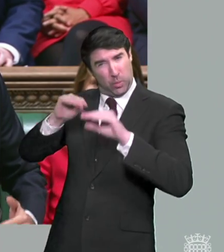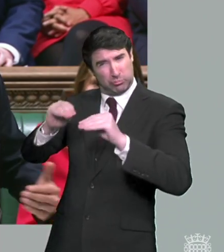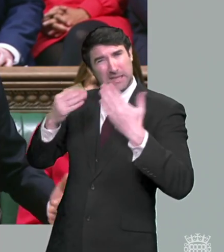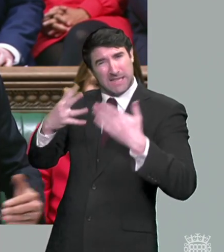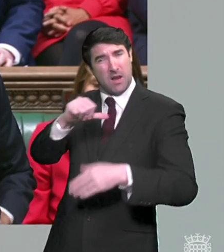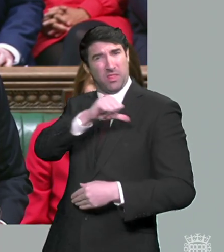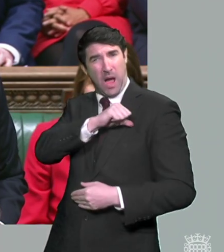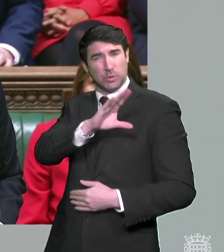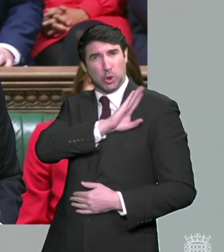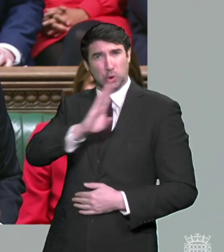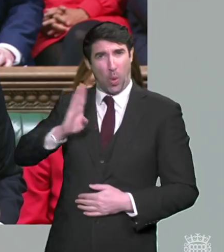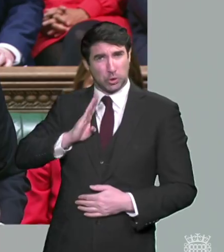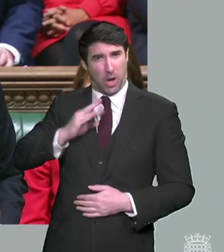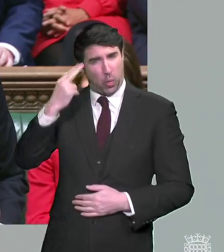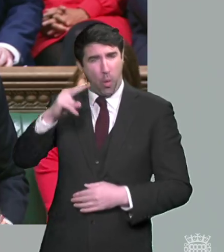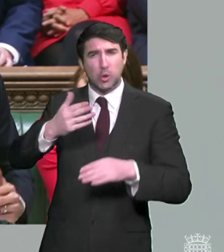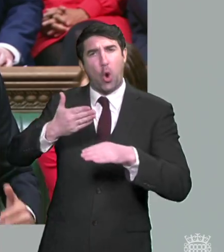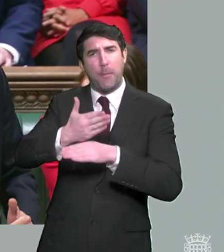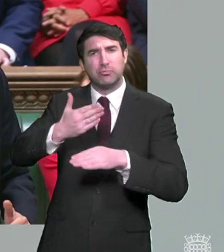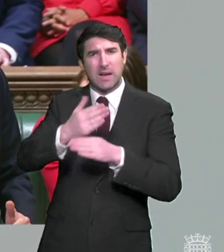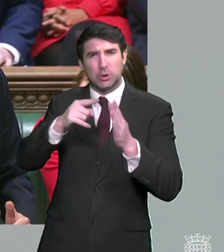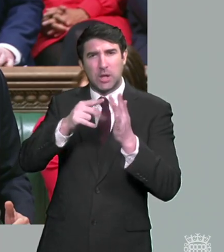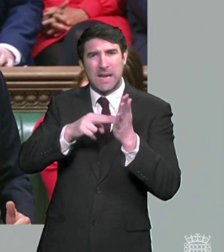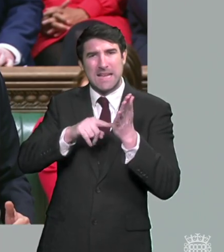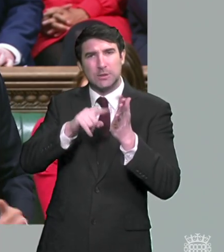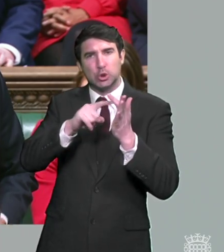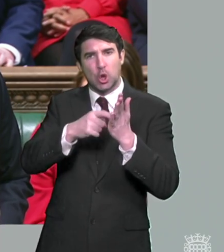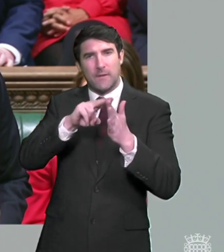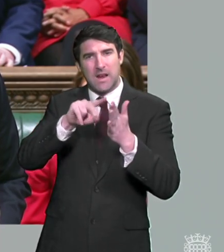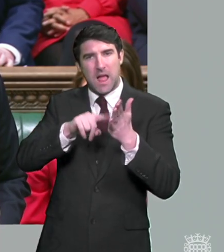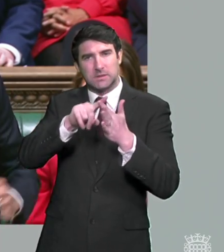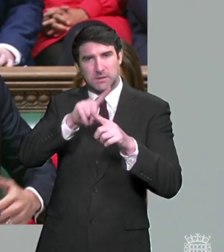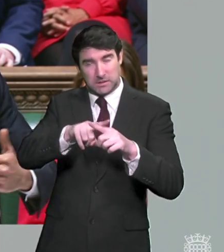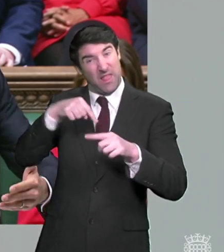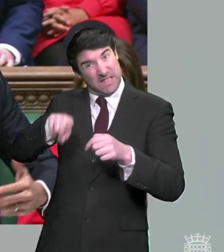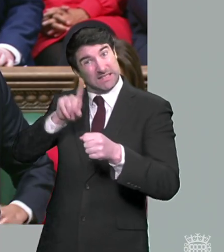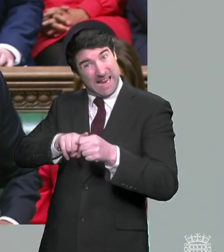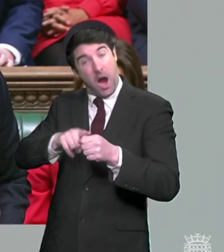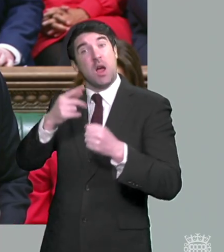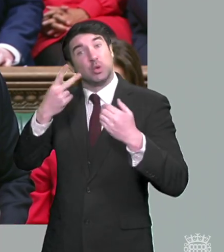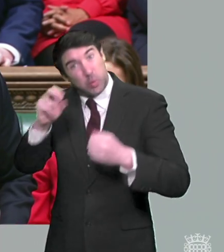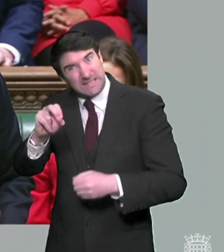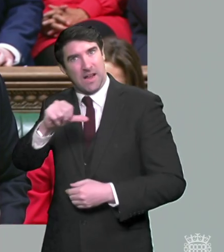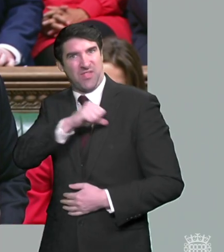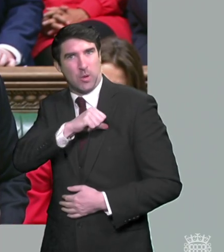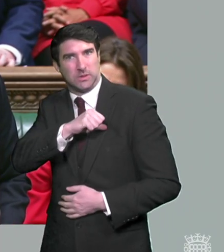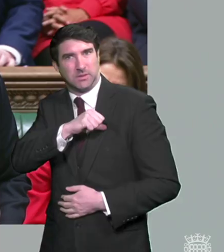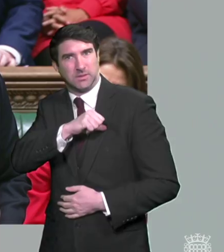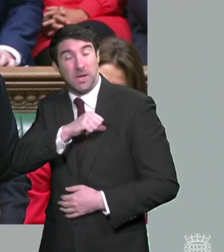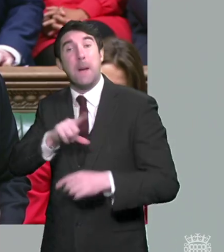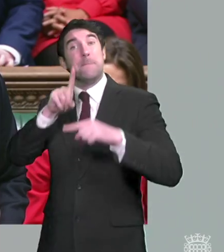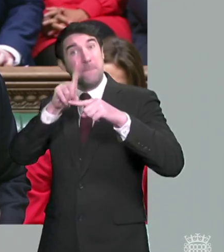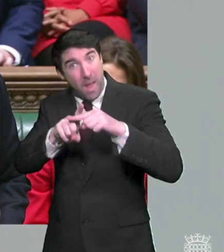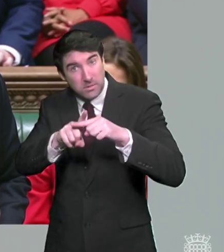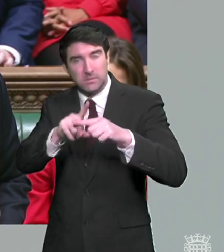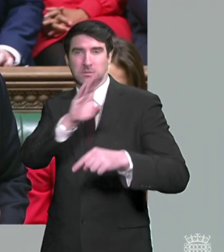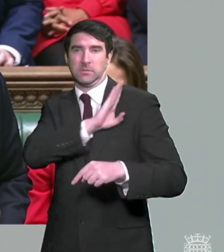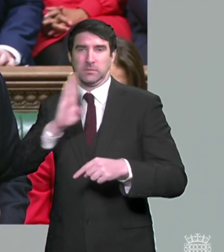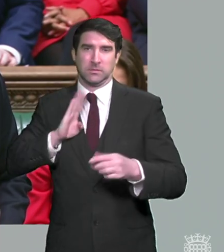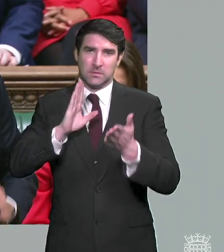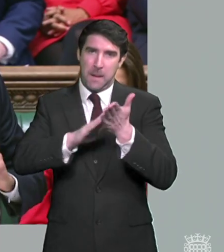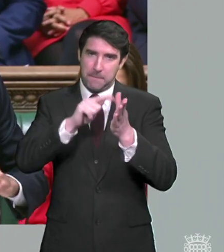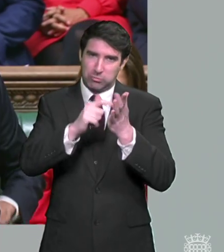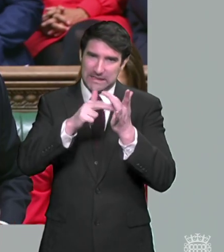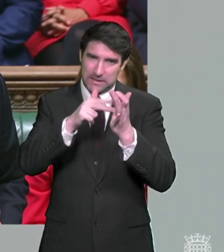The Defence Secretary has announced that we will train 20,000 Ukrainian soldiers this year, in addition to the marines and air force pilots that I mentioned earlier.